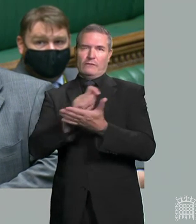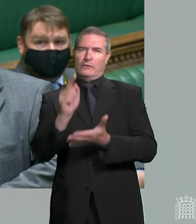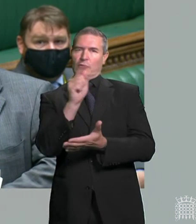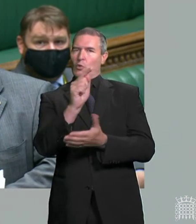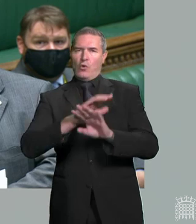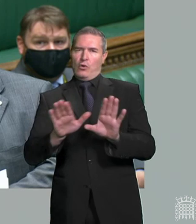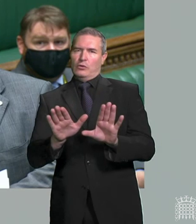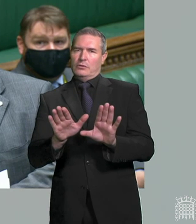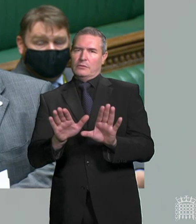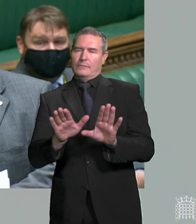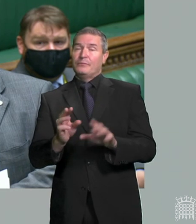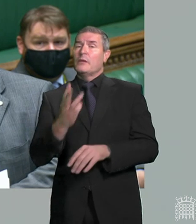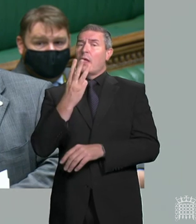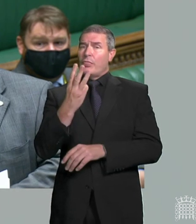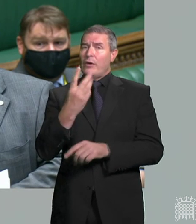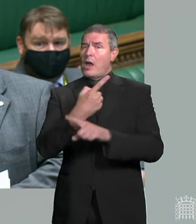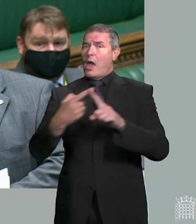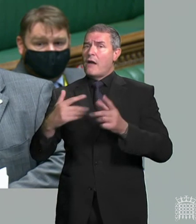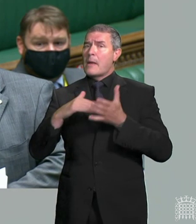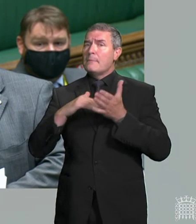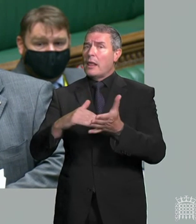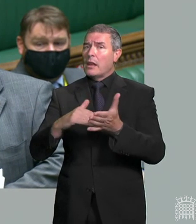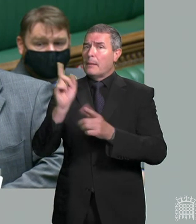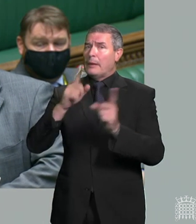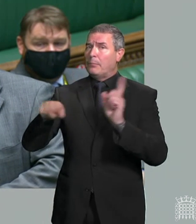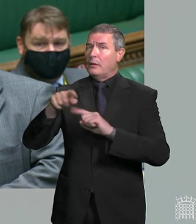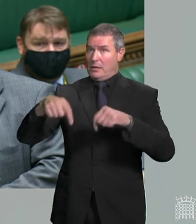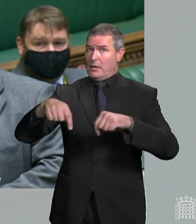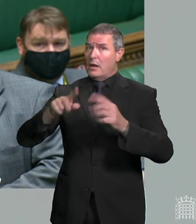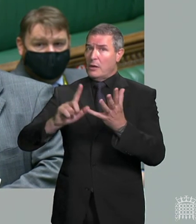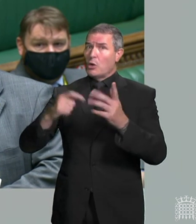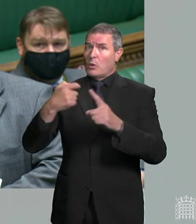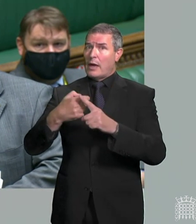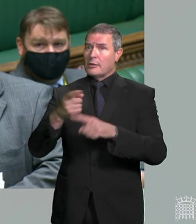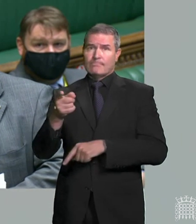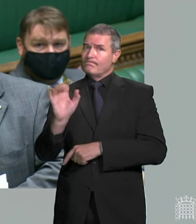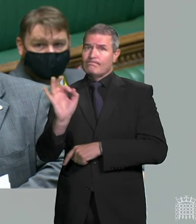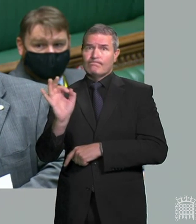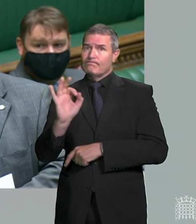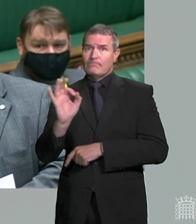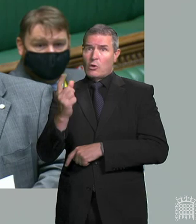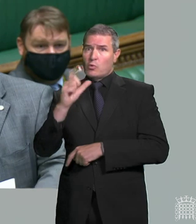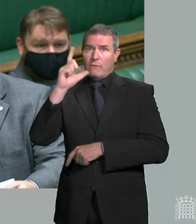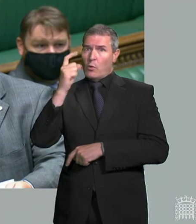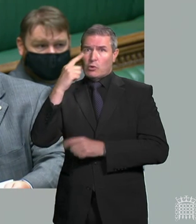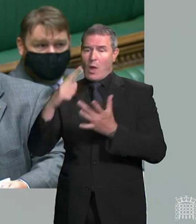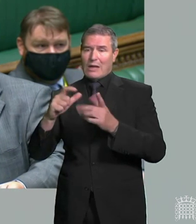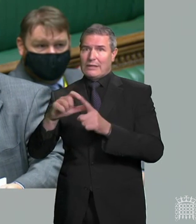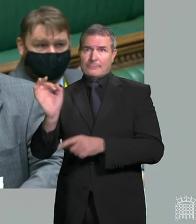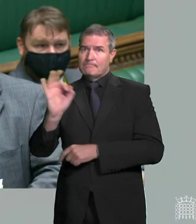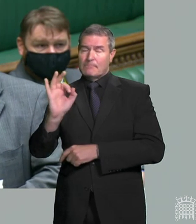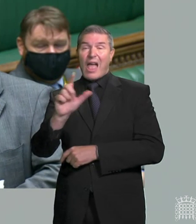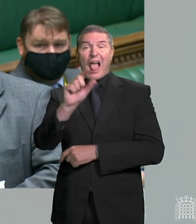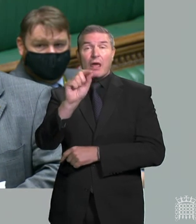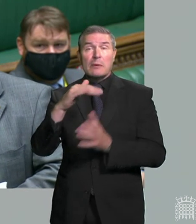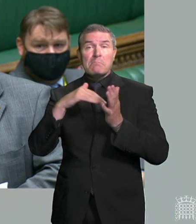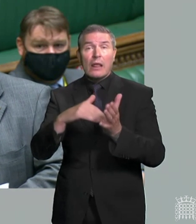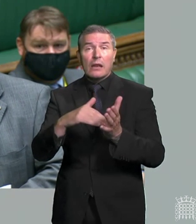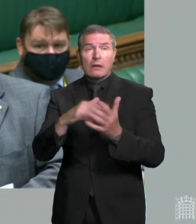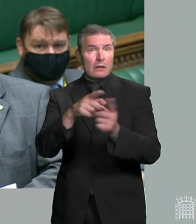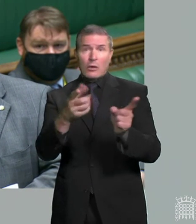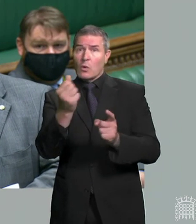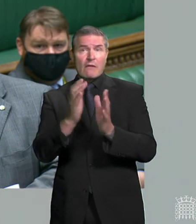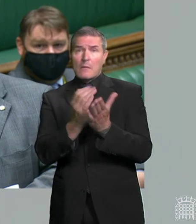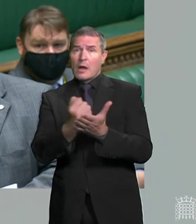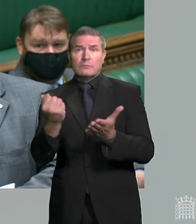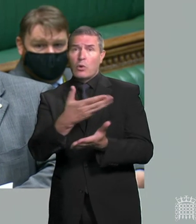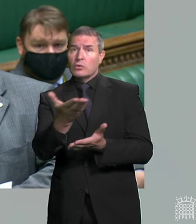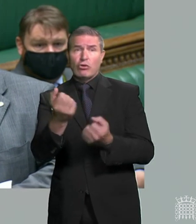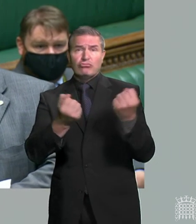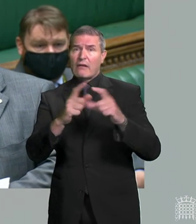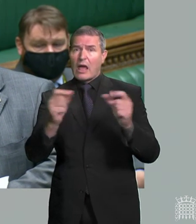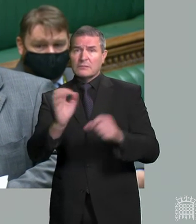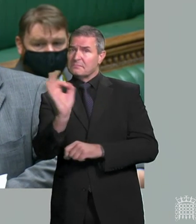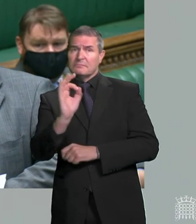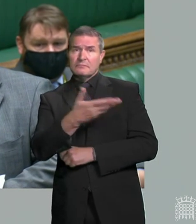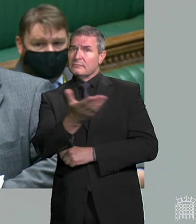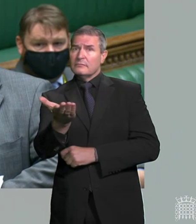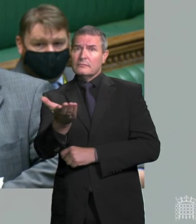Three and a half million people in the United Kingdom do not have a form of photo ID, and 11 million people do not have a passport or driver’s licence.